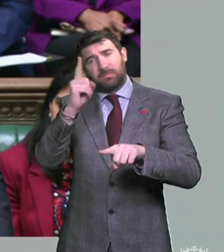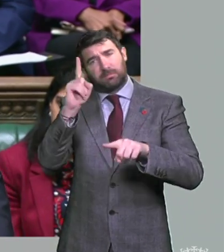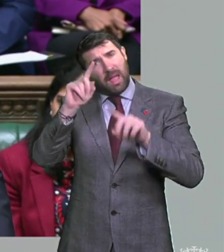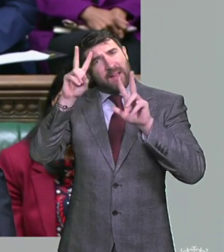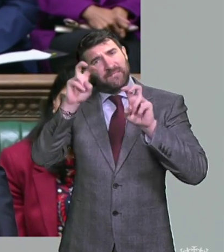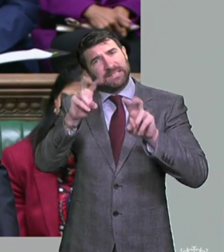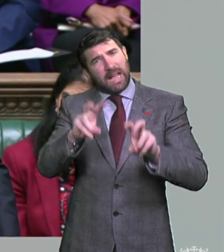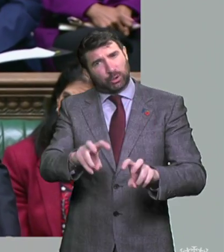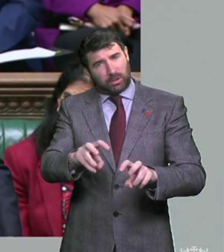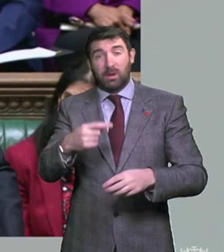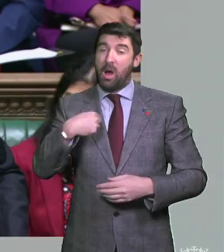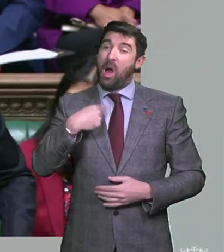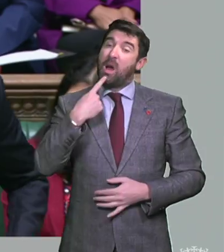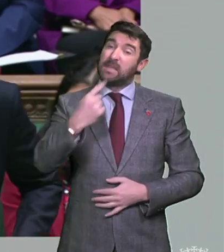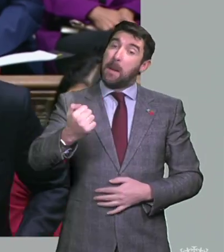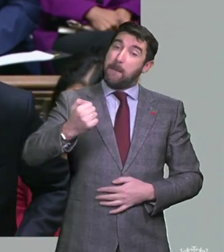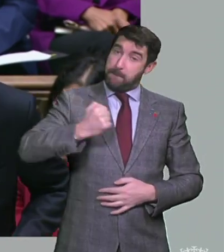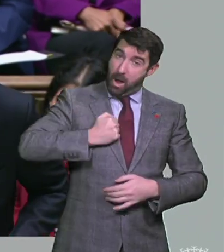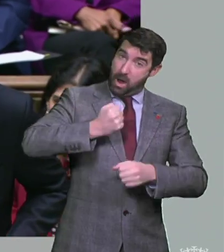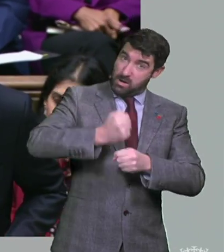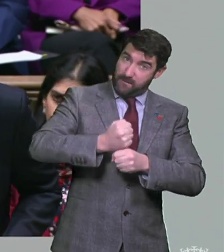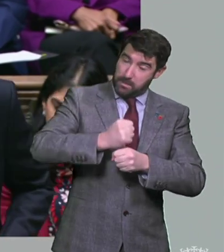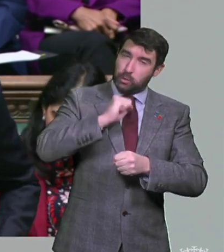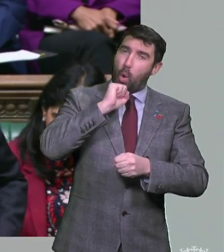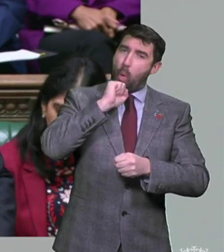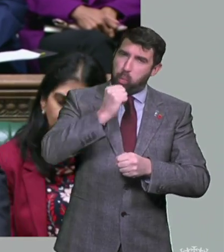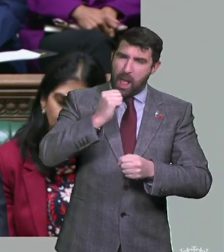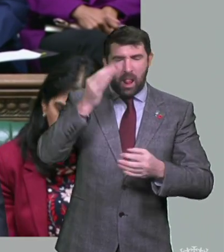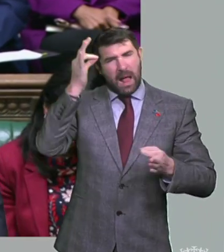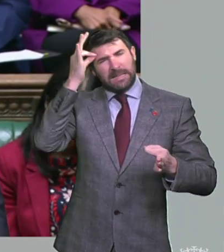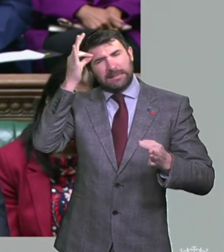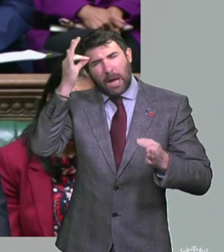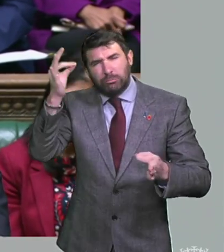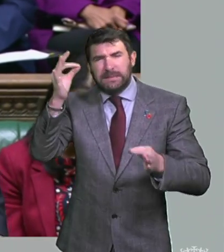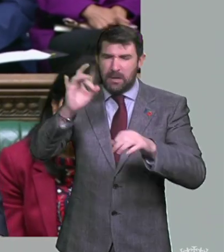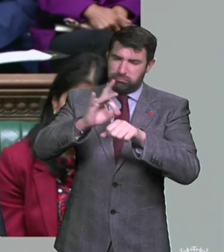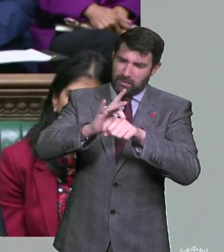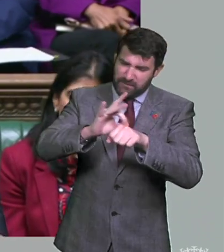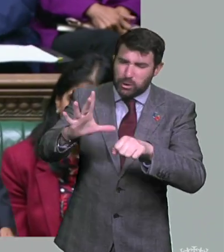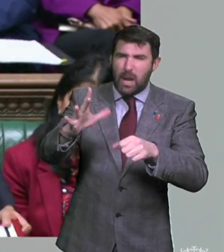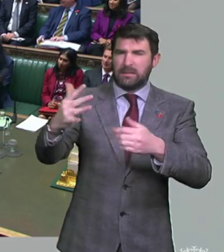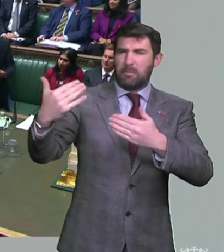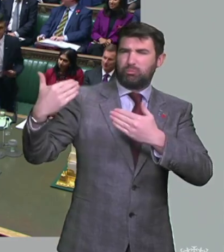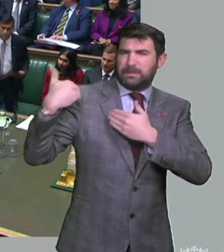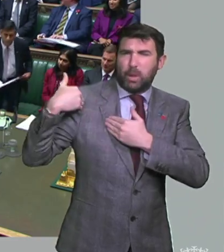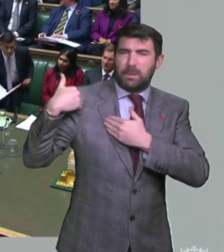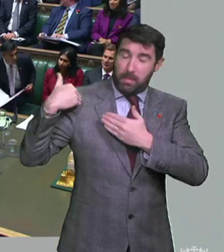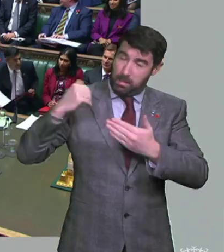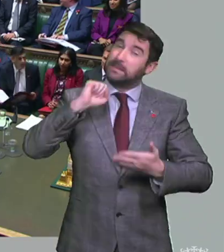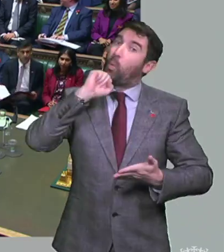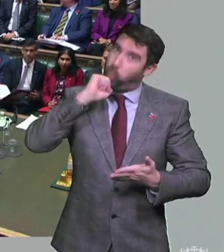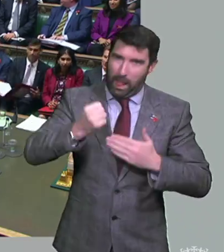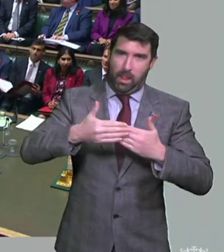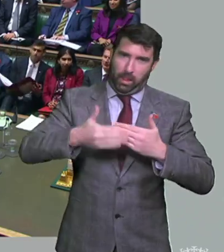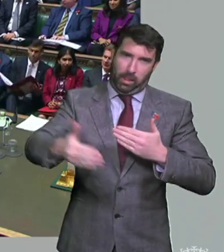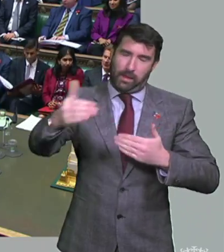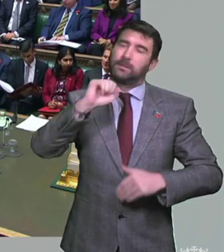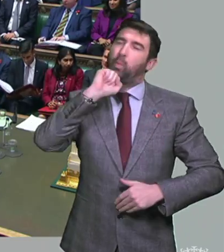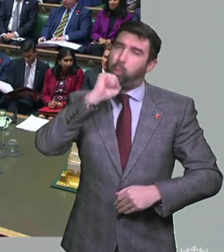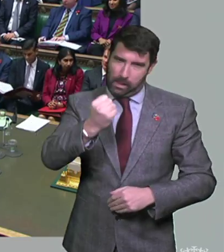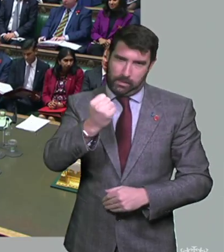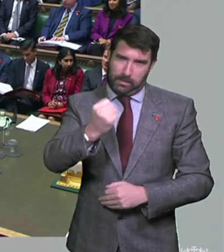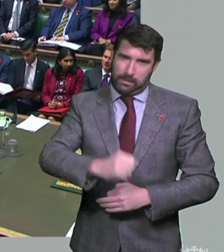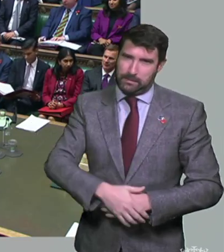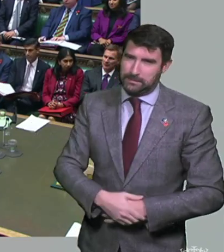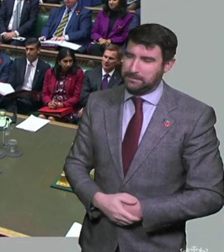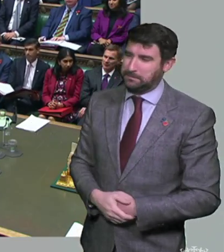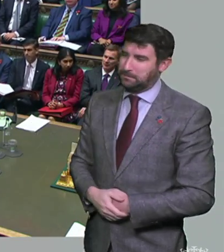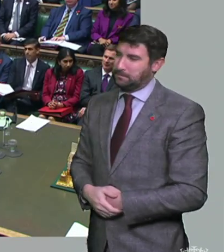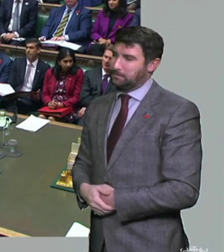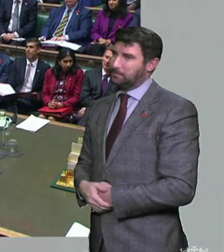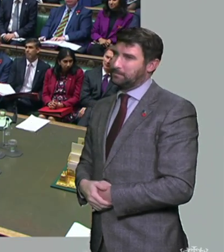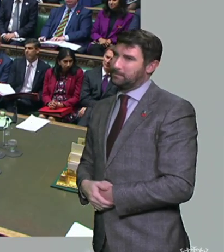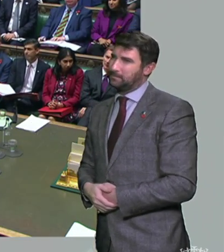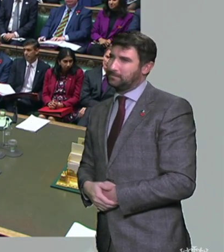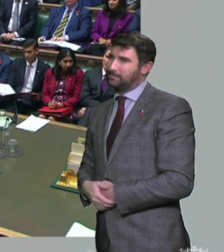I said my Government will be characterised by integrity, professionalism and accountability, and it will.